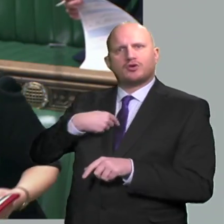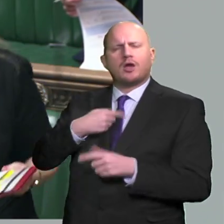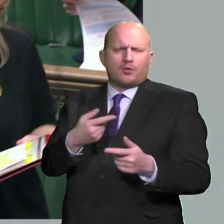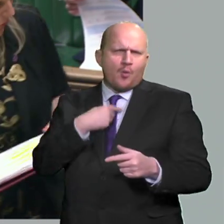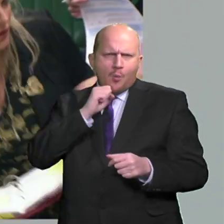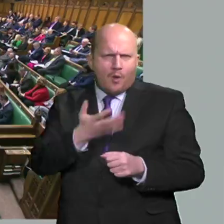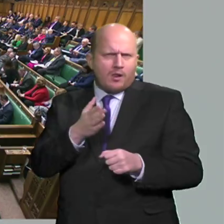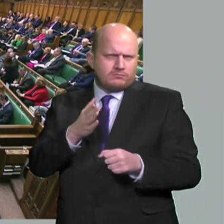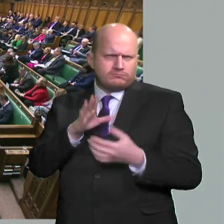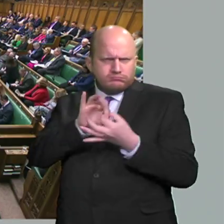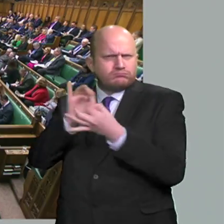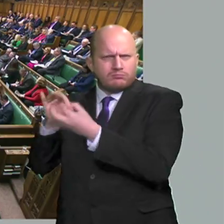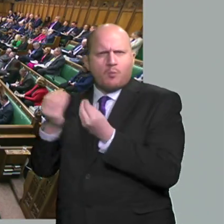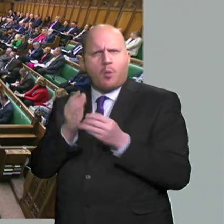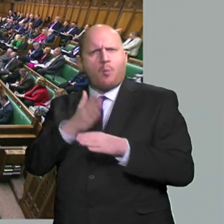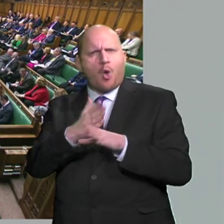I call the shadow Minister.